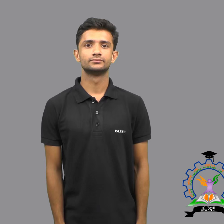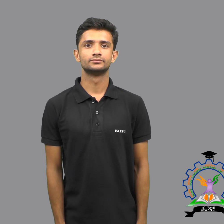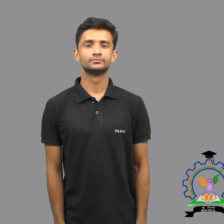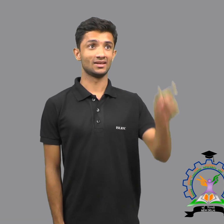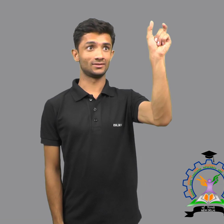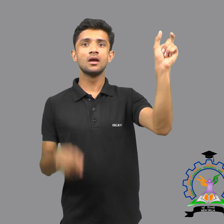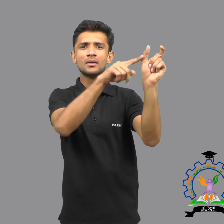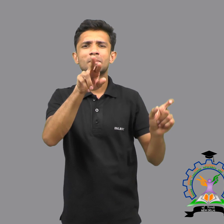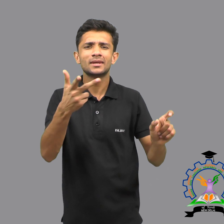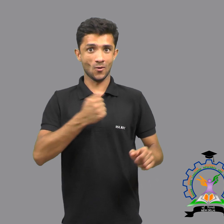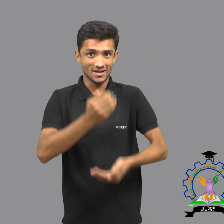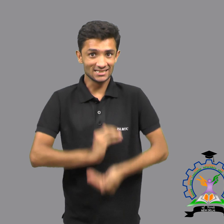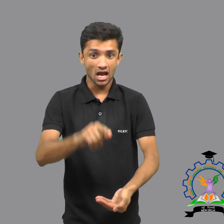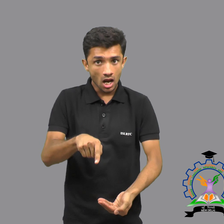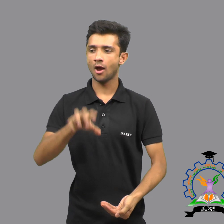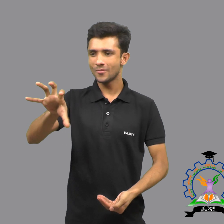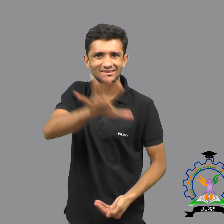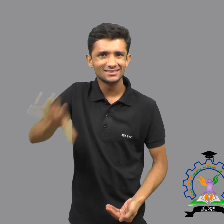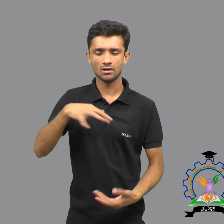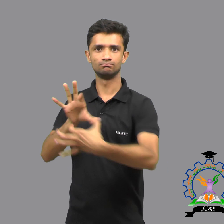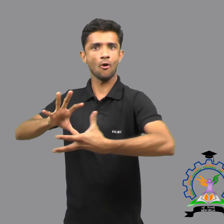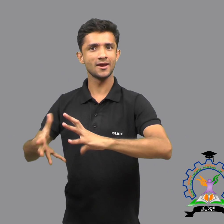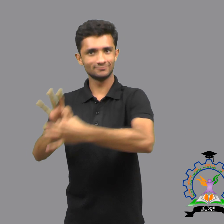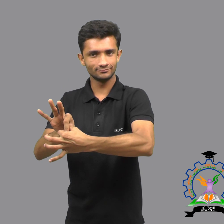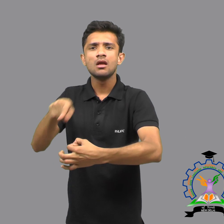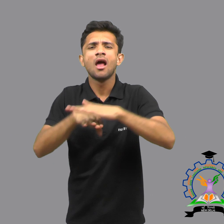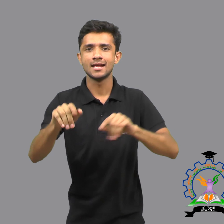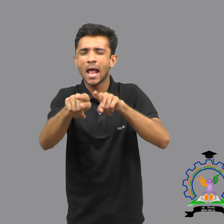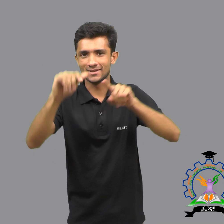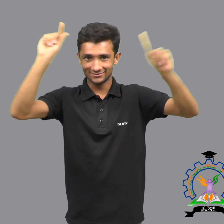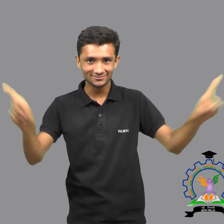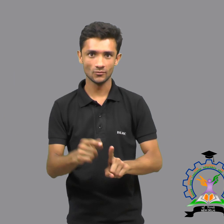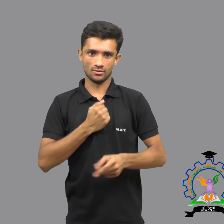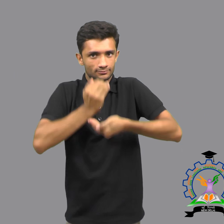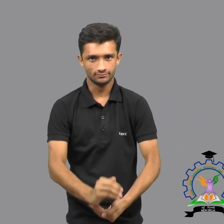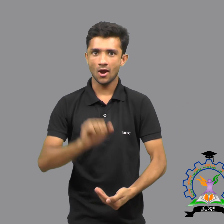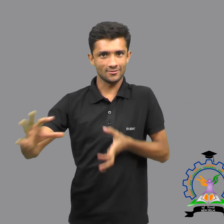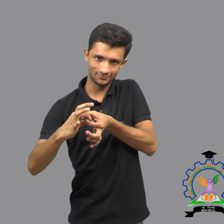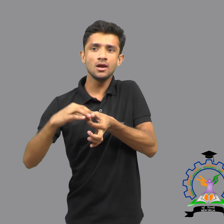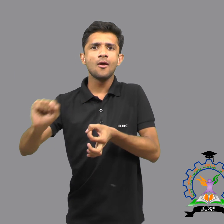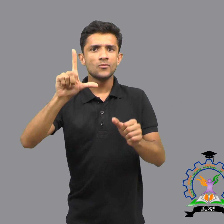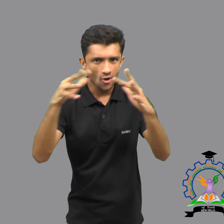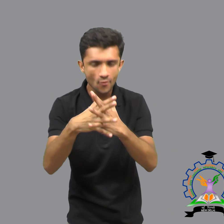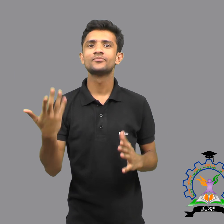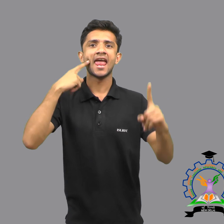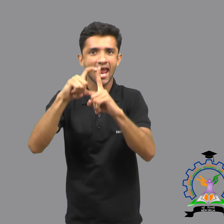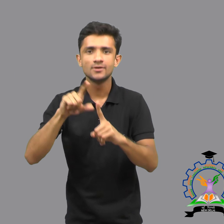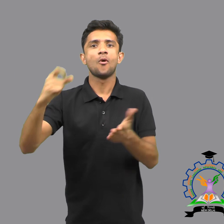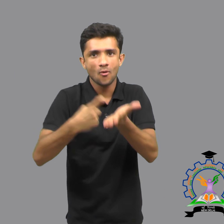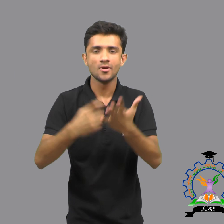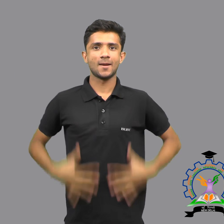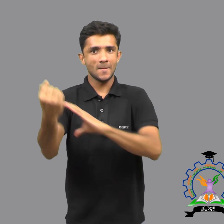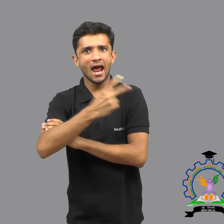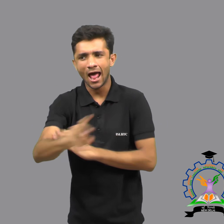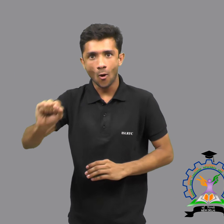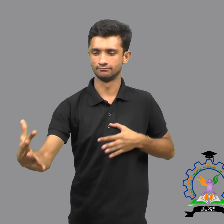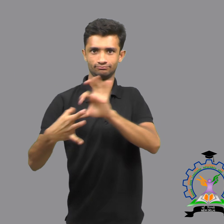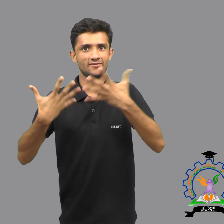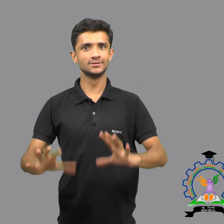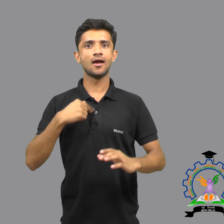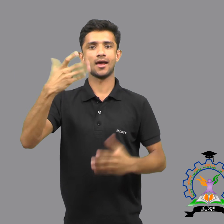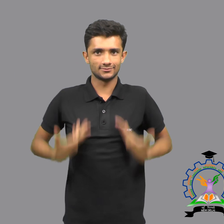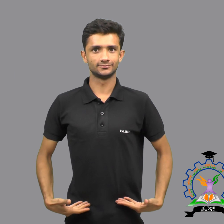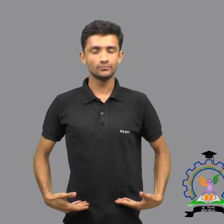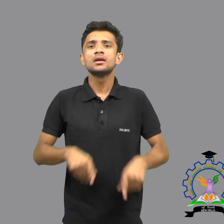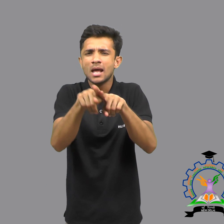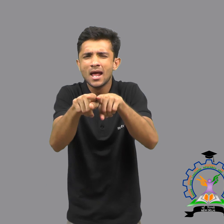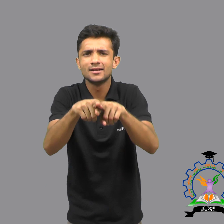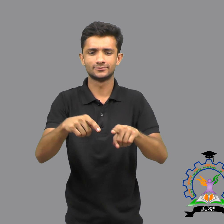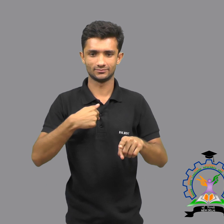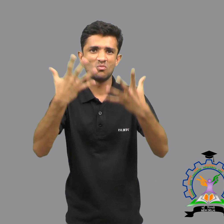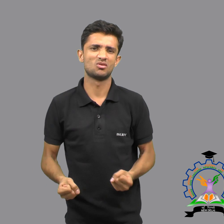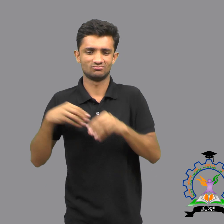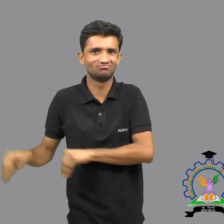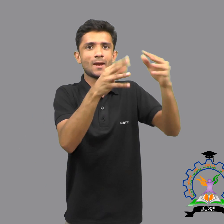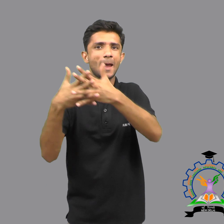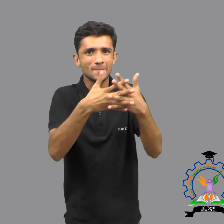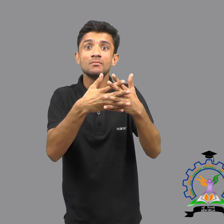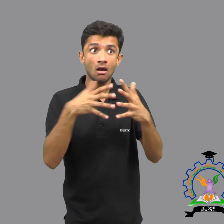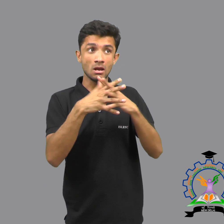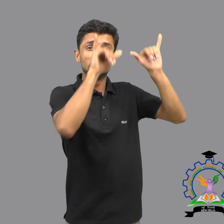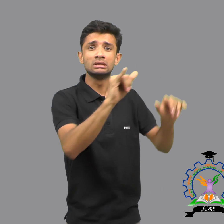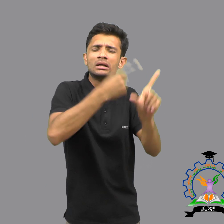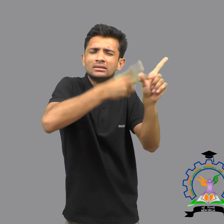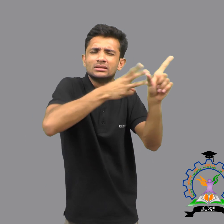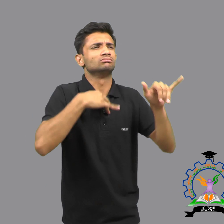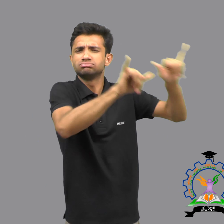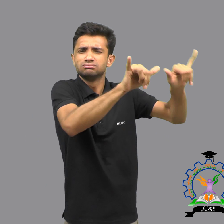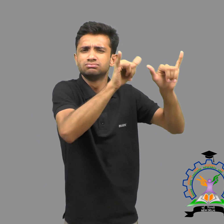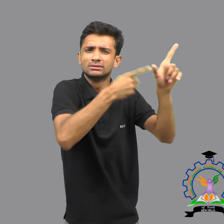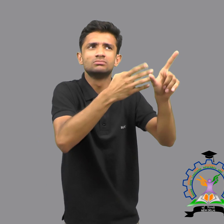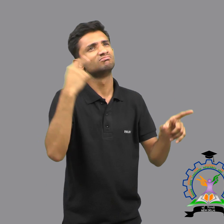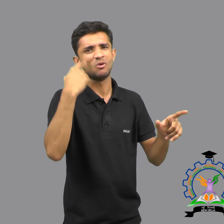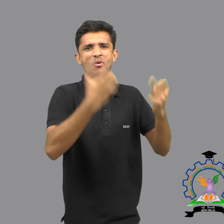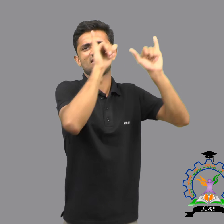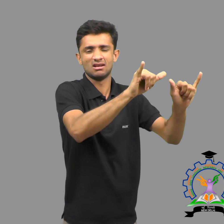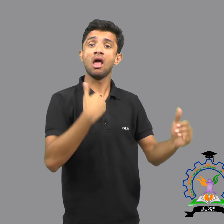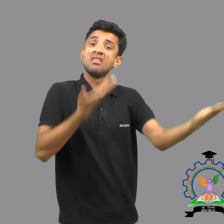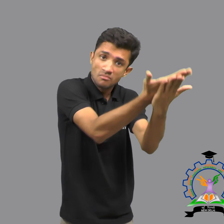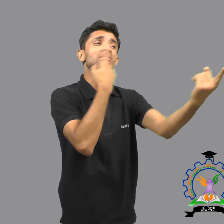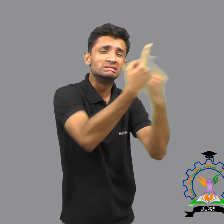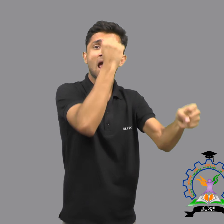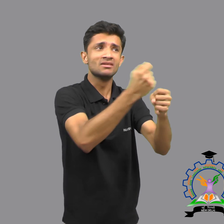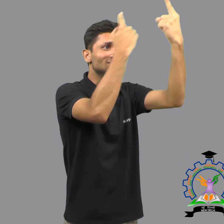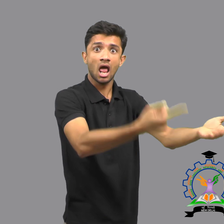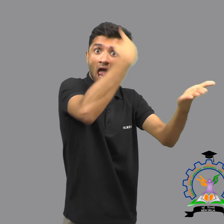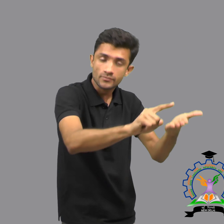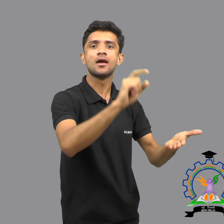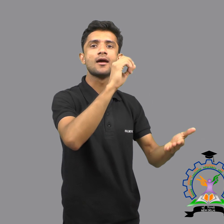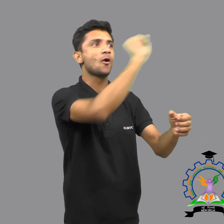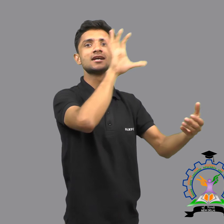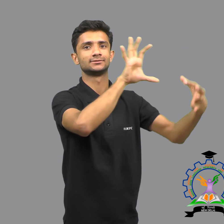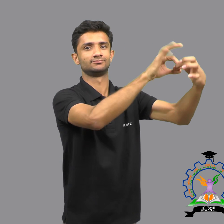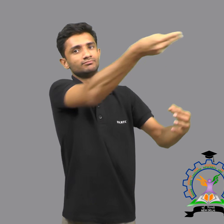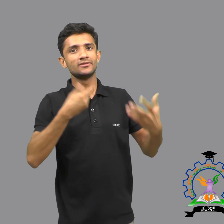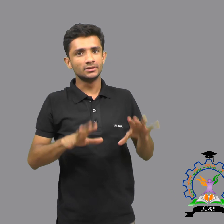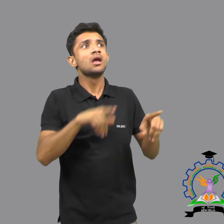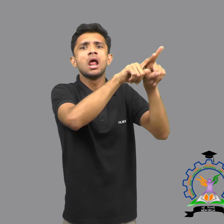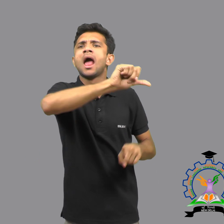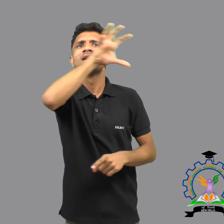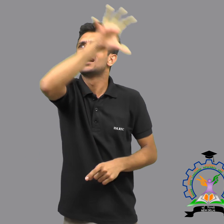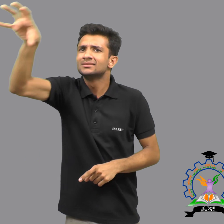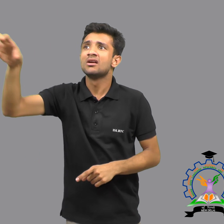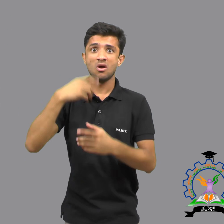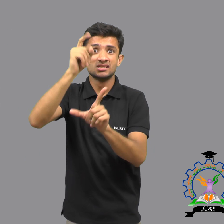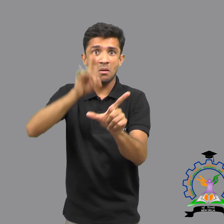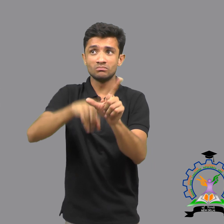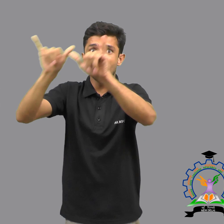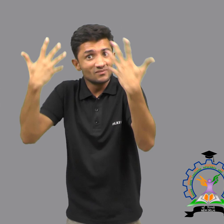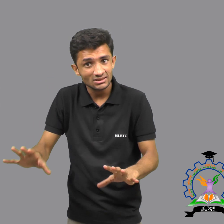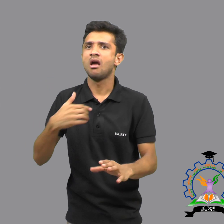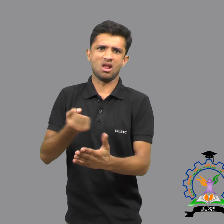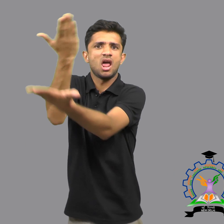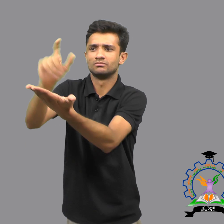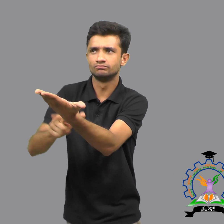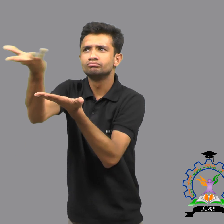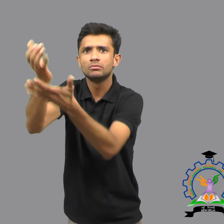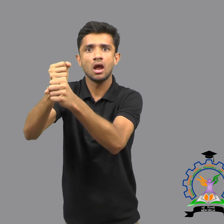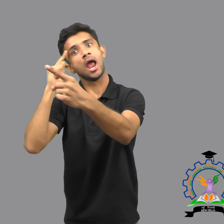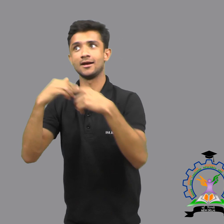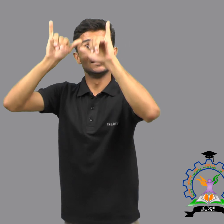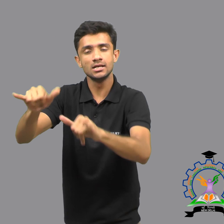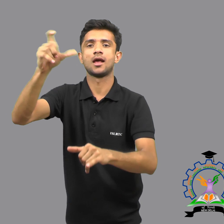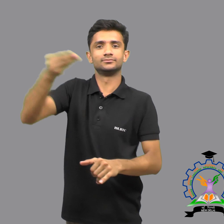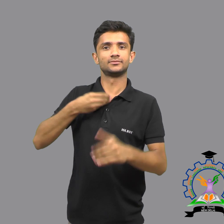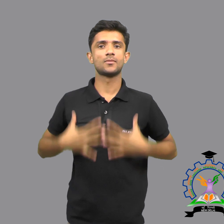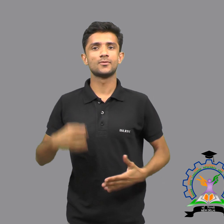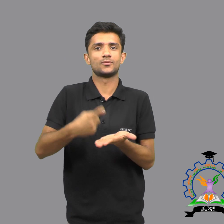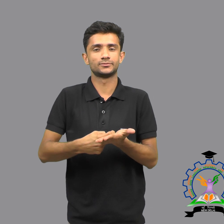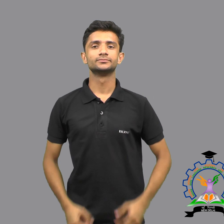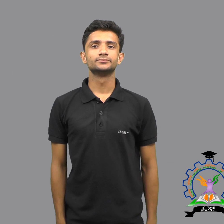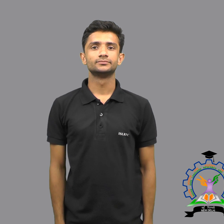Citizenship